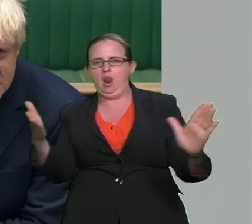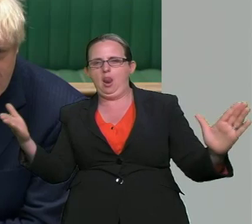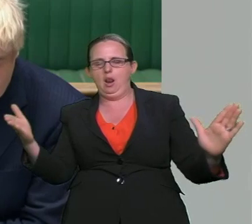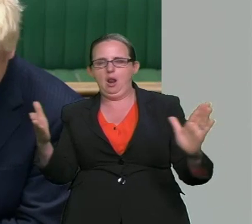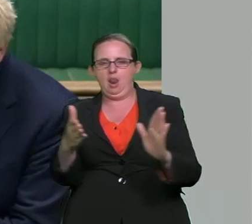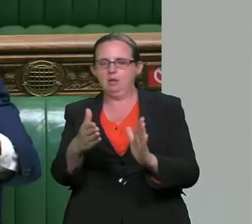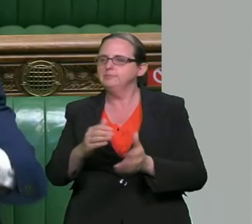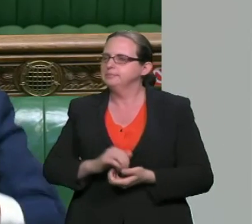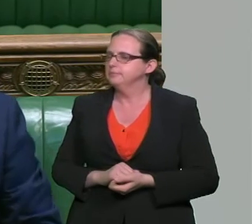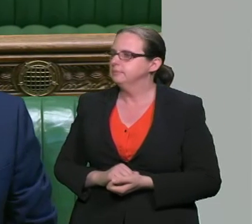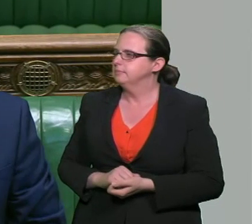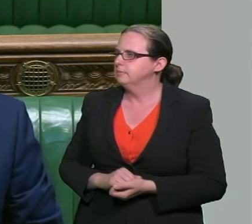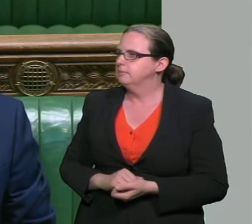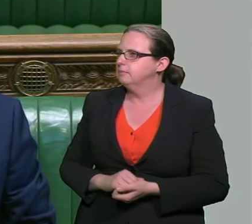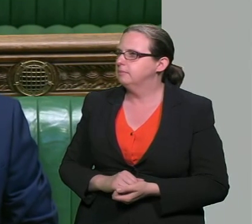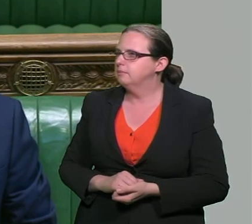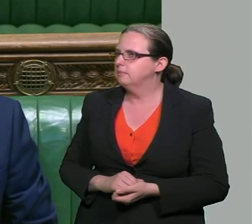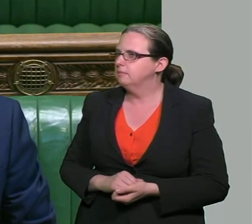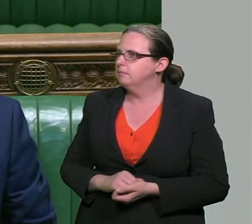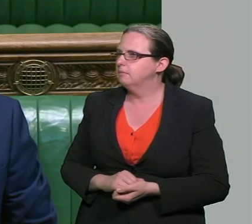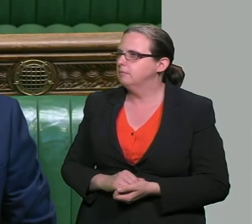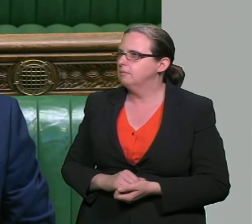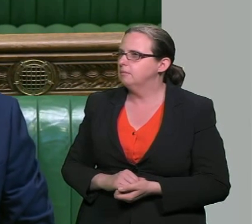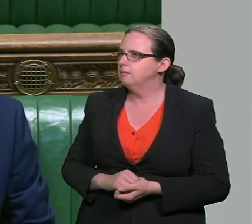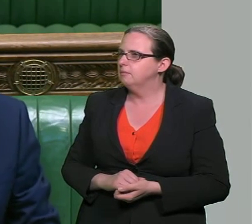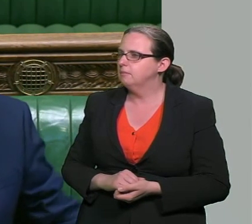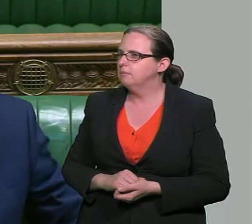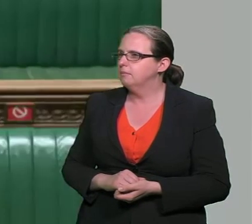He is gesturing at the Government Benches.